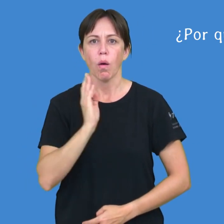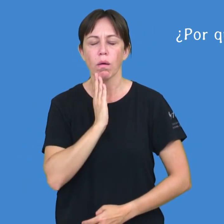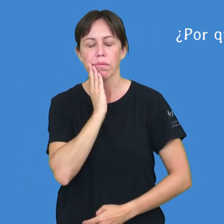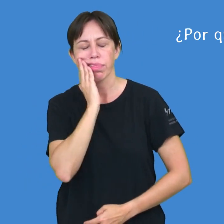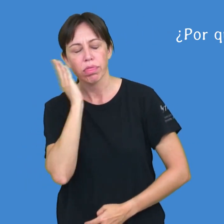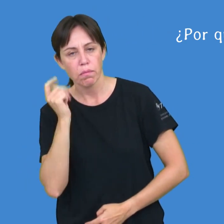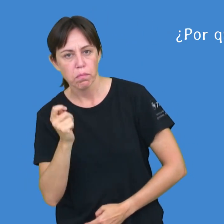dormir